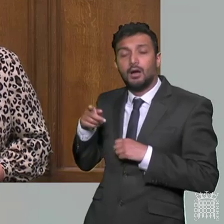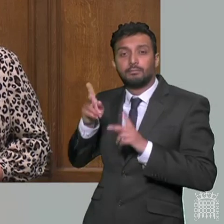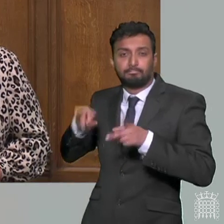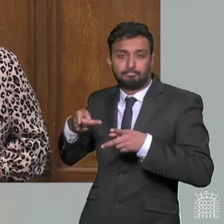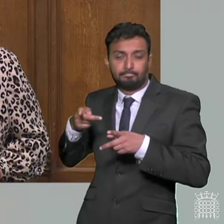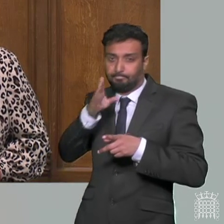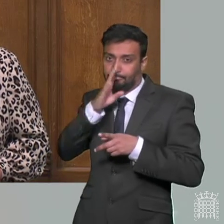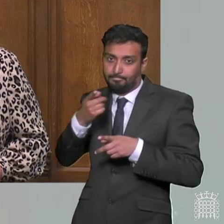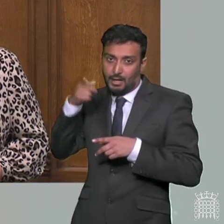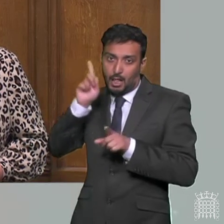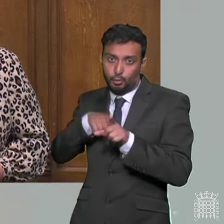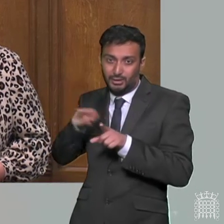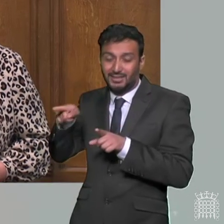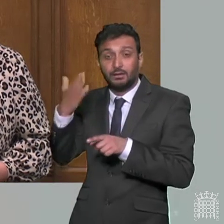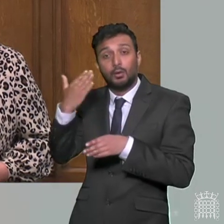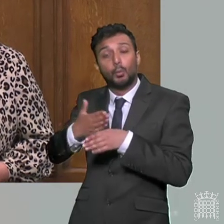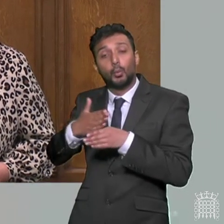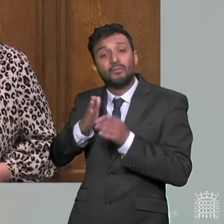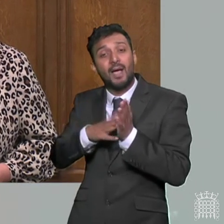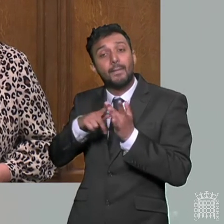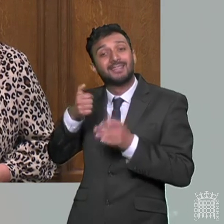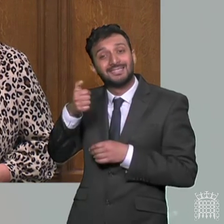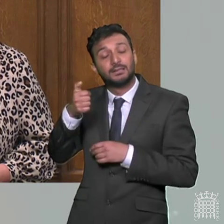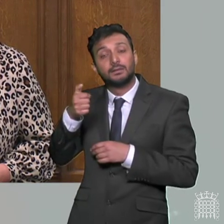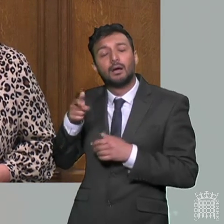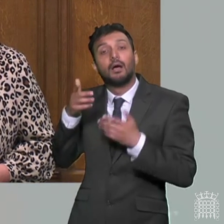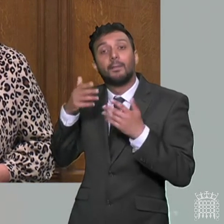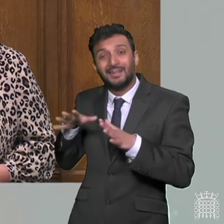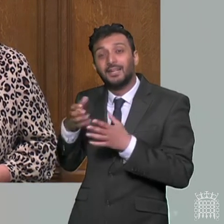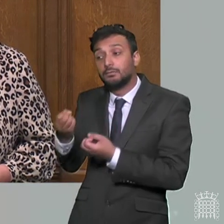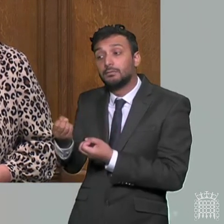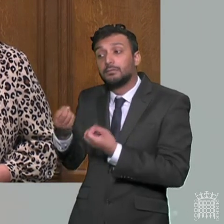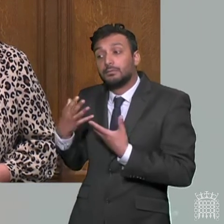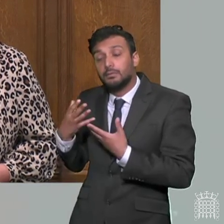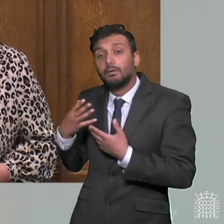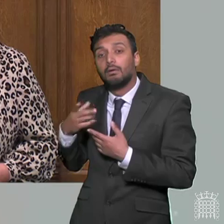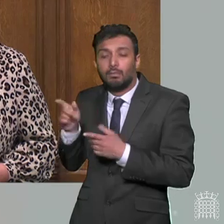He worked for MI6 and, as such, disclosed in confidence that he was a gay man.